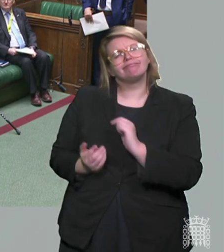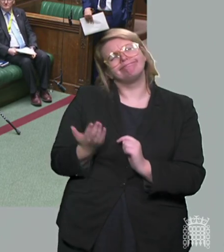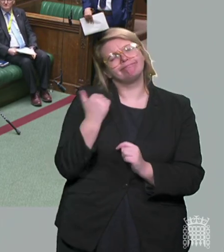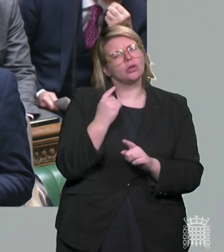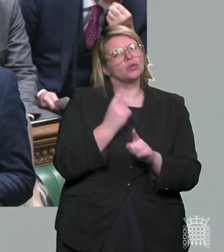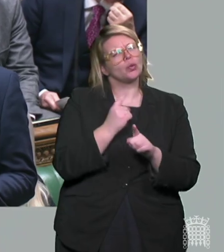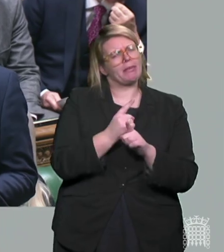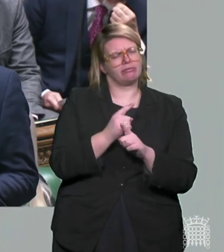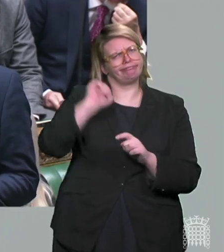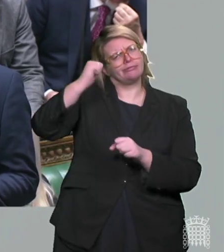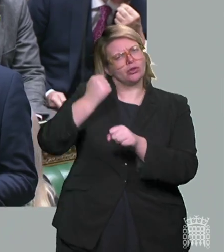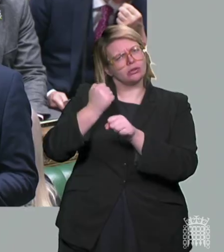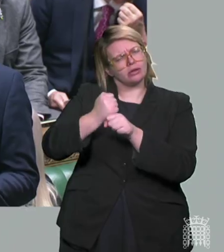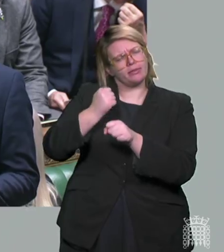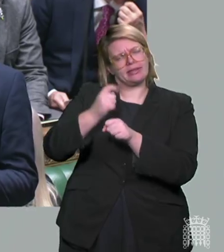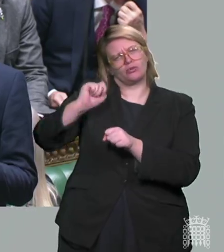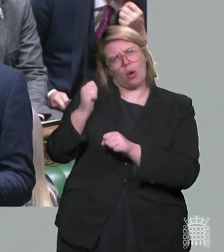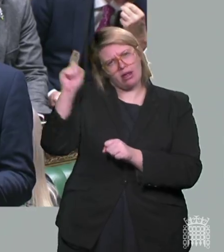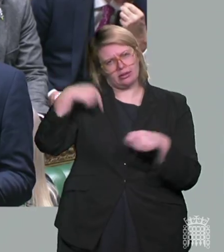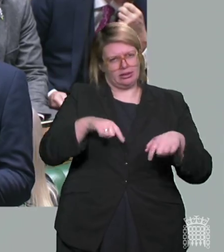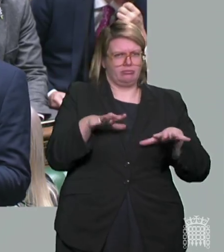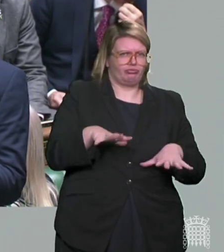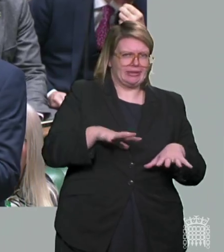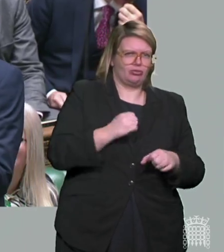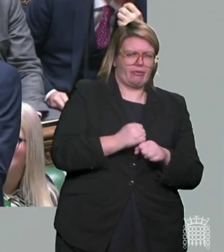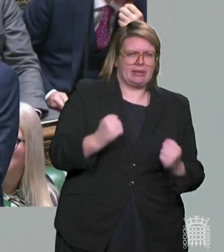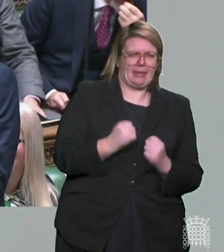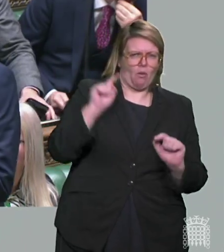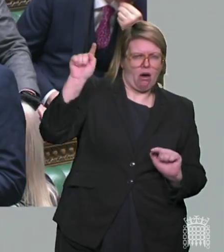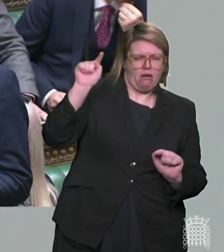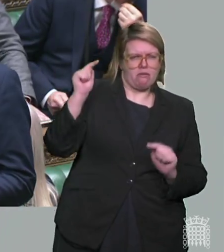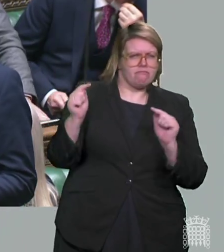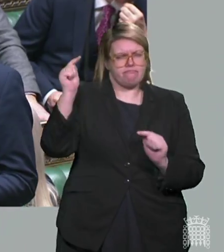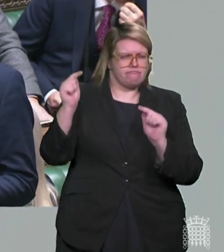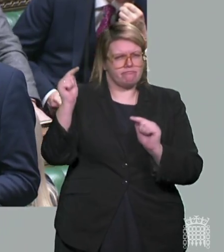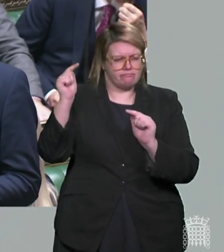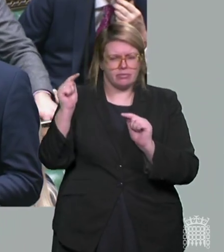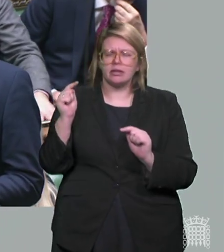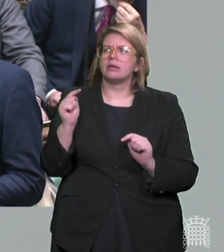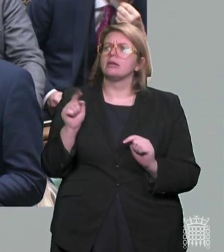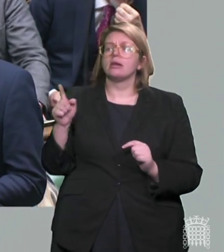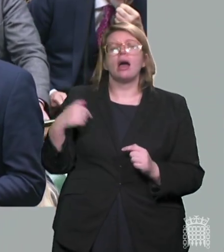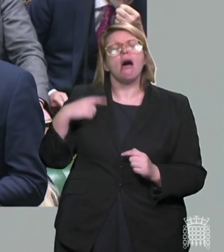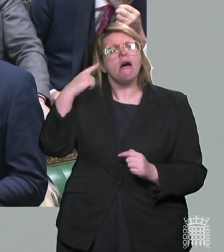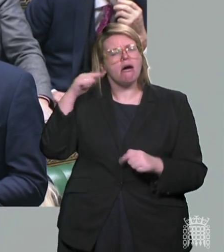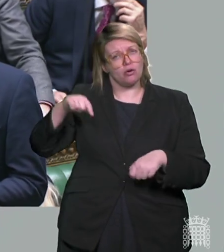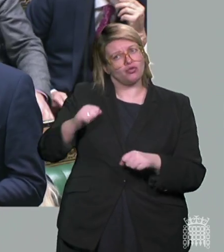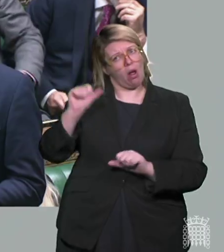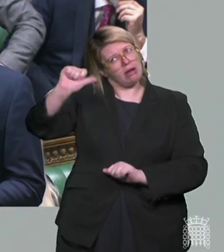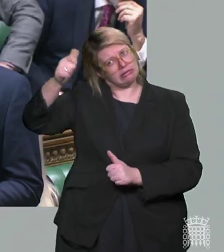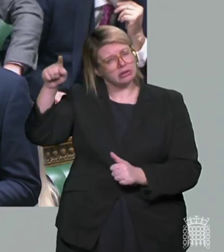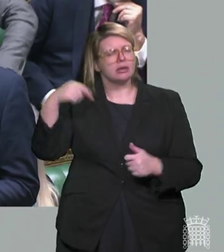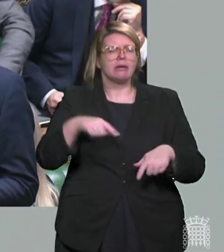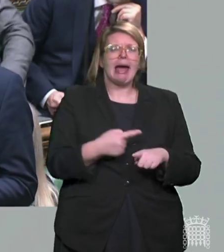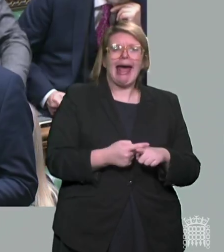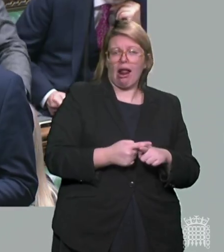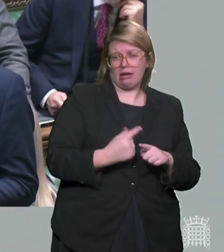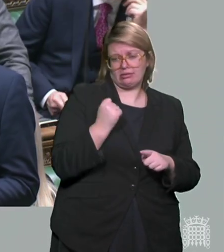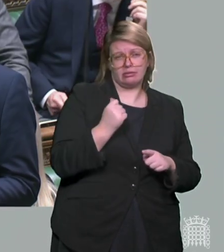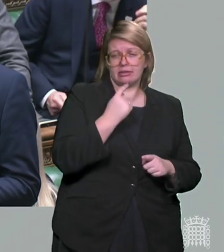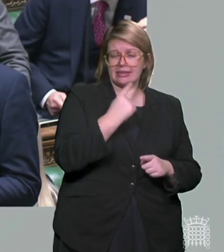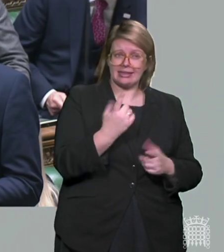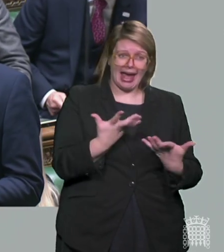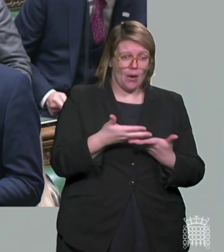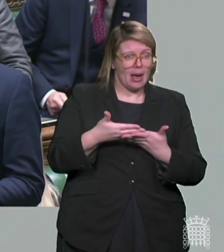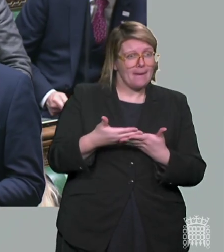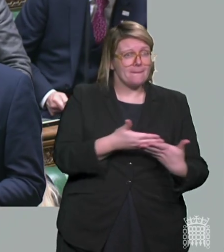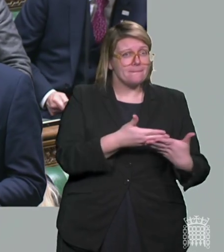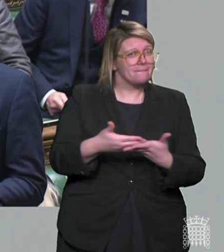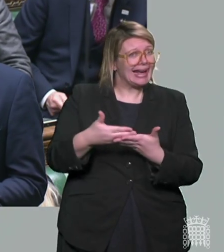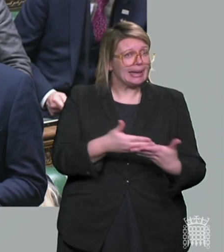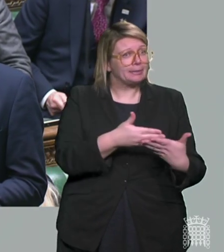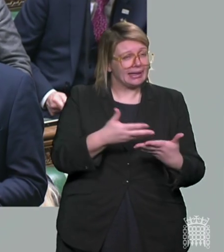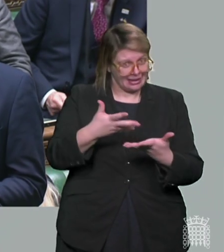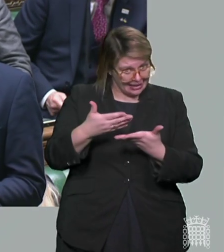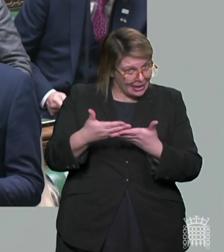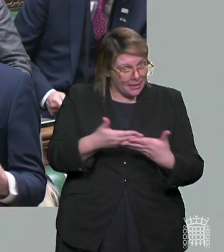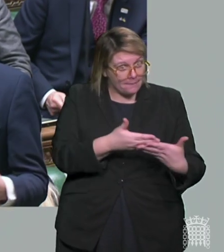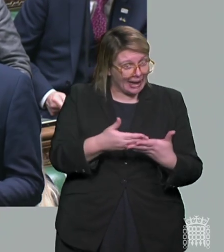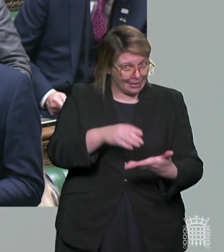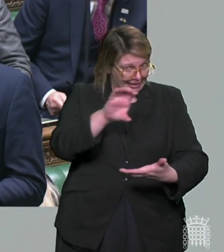The current deputy assistant junior viceroy will be aware that we have the best start grant in Scotland, whereas it was reported at the weekend that in England baby formula has been put behind the tills in Co-ops.